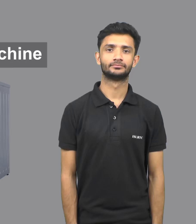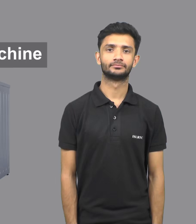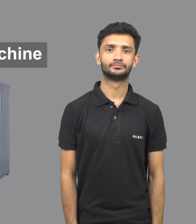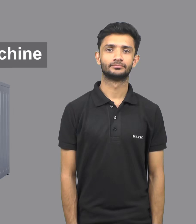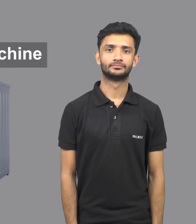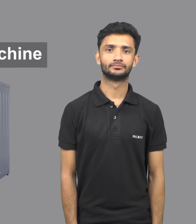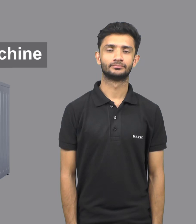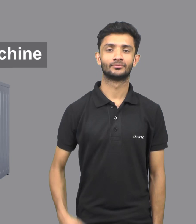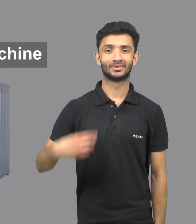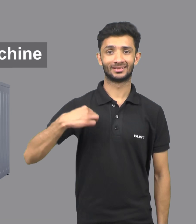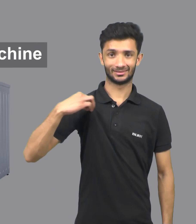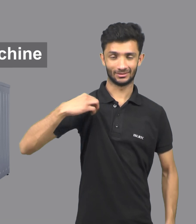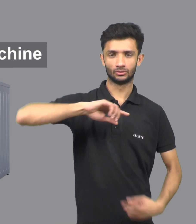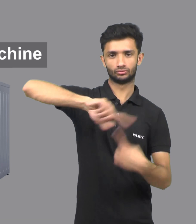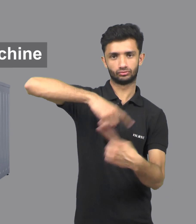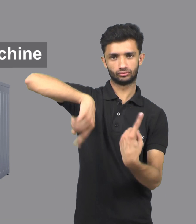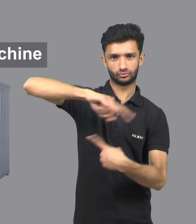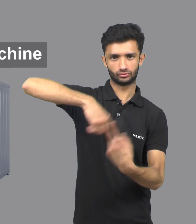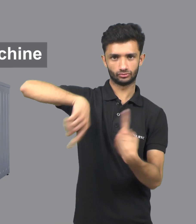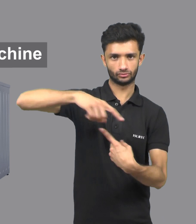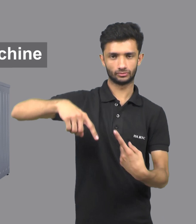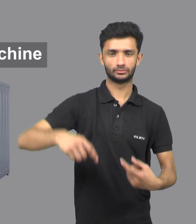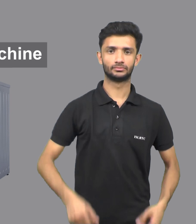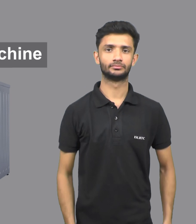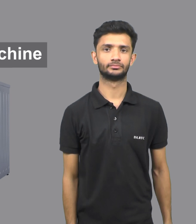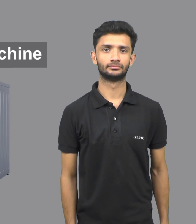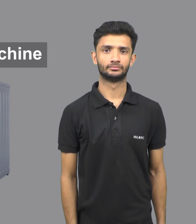Washing Machine